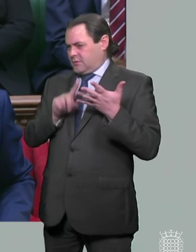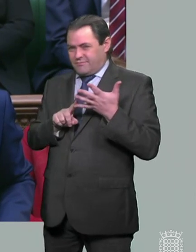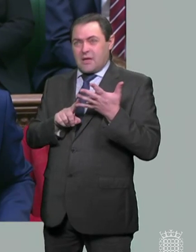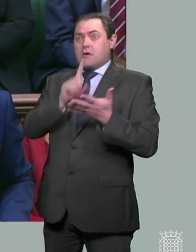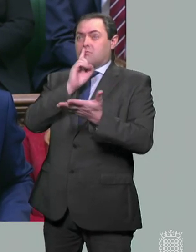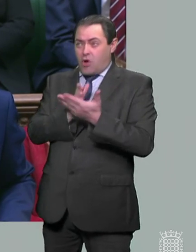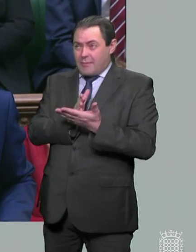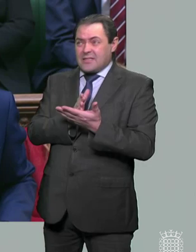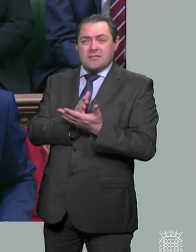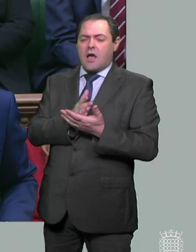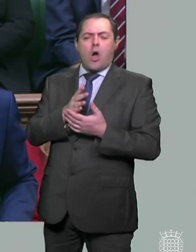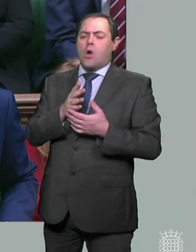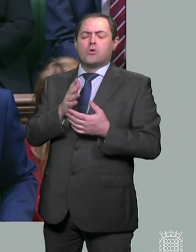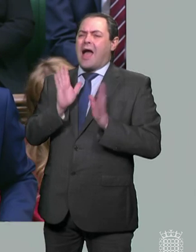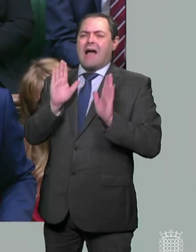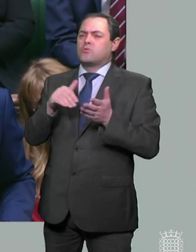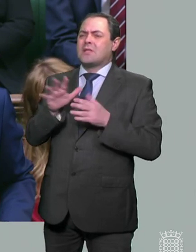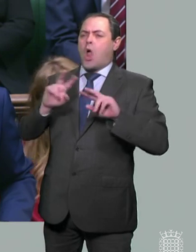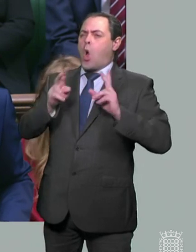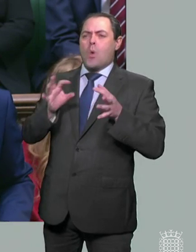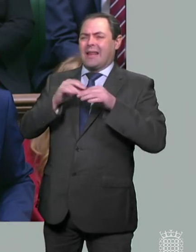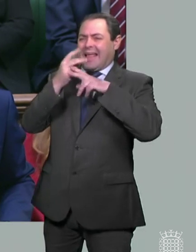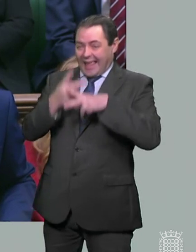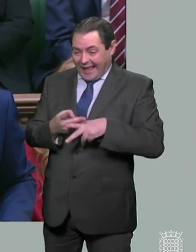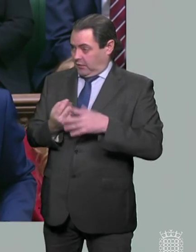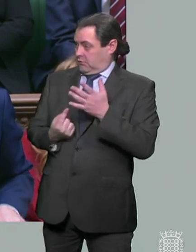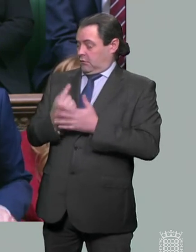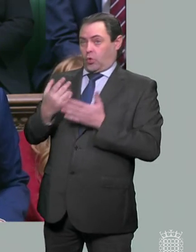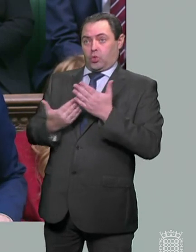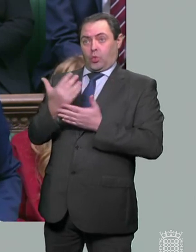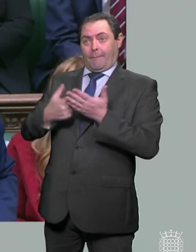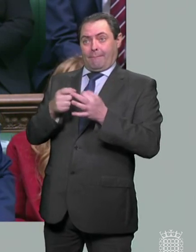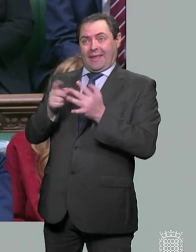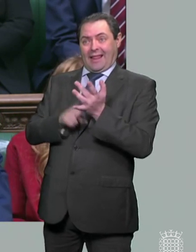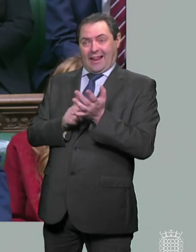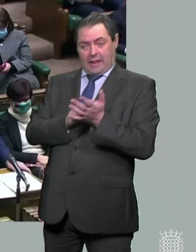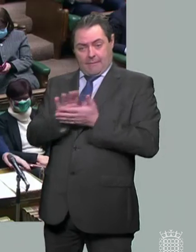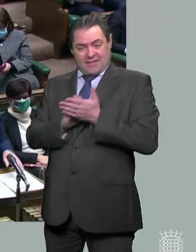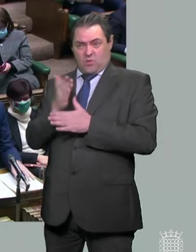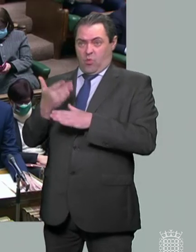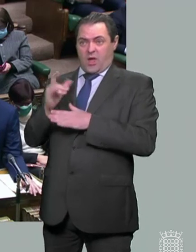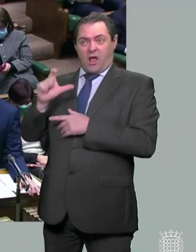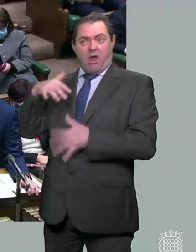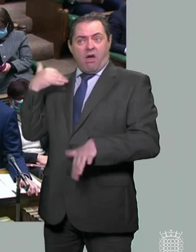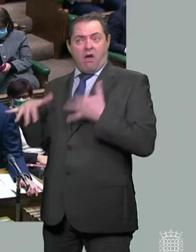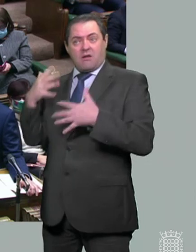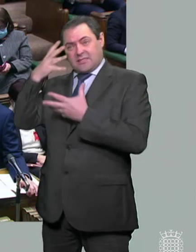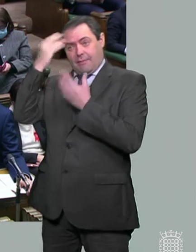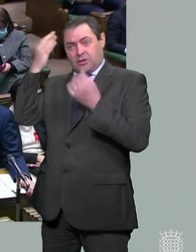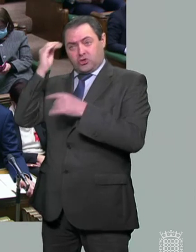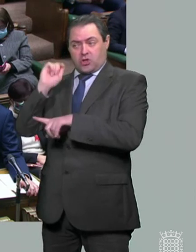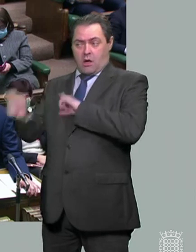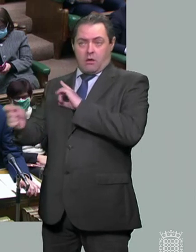He promised that no one would have to sell their home for care, then along came his working-class dementia tax.